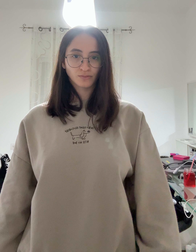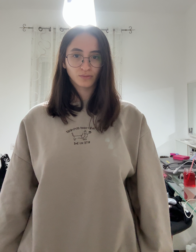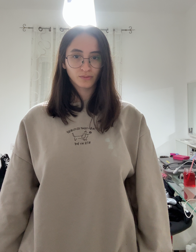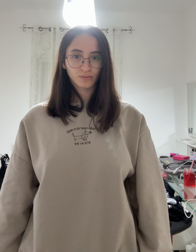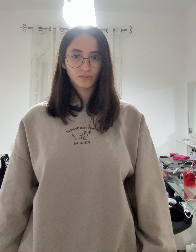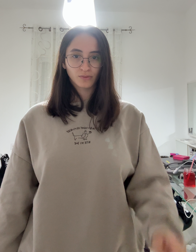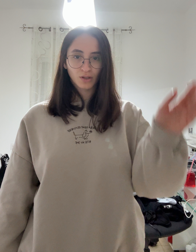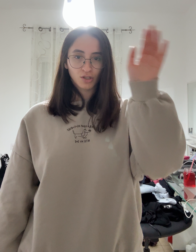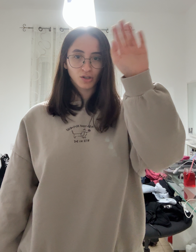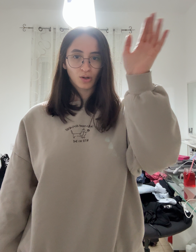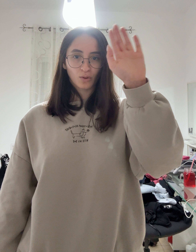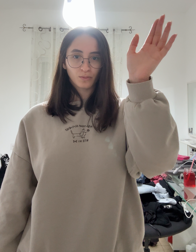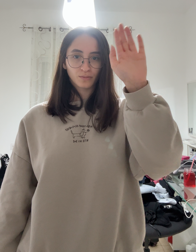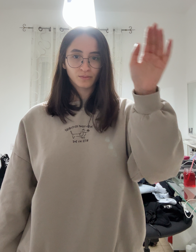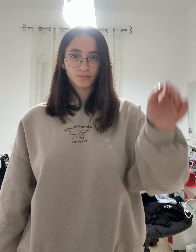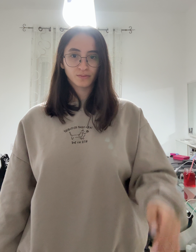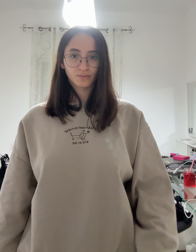שלום